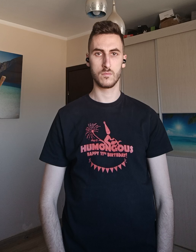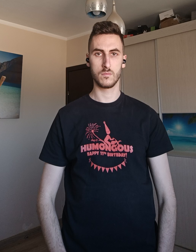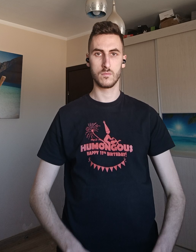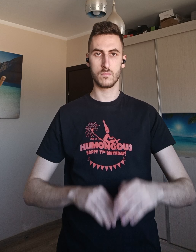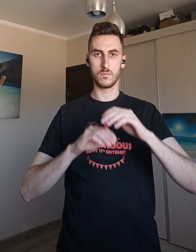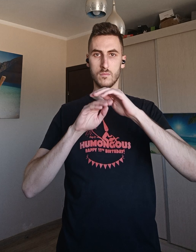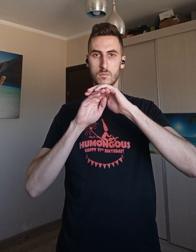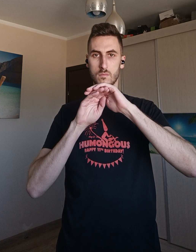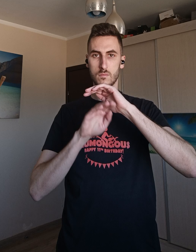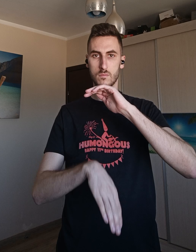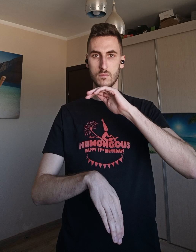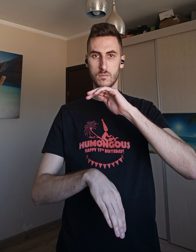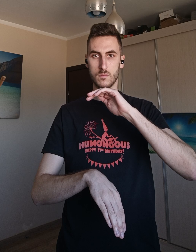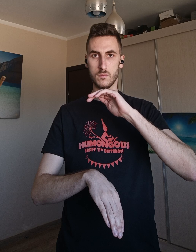זול